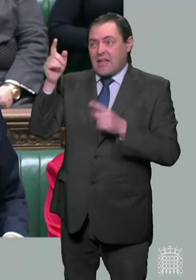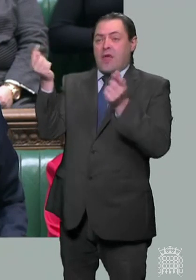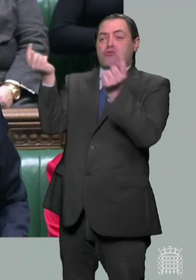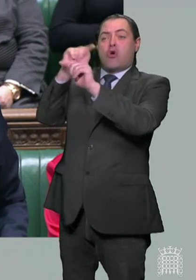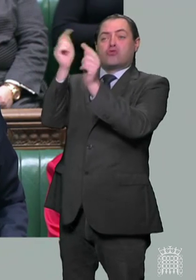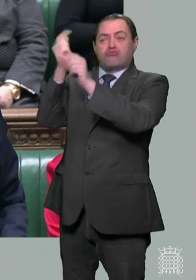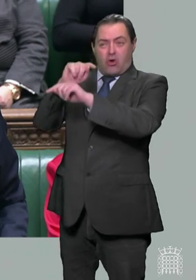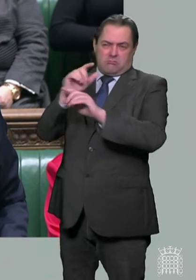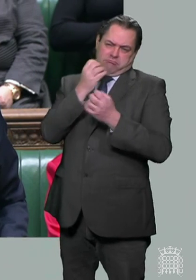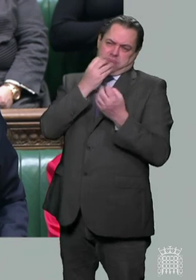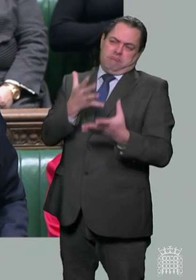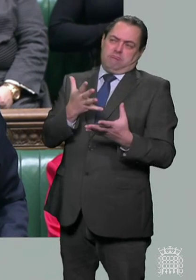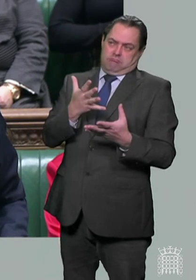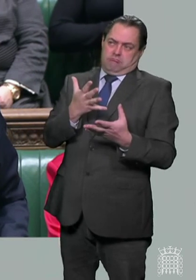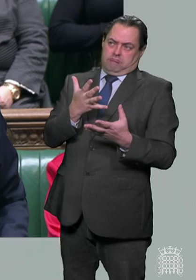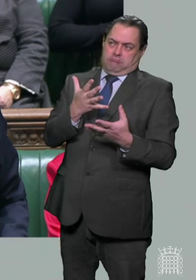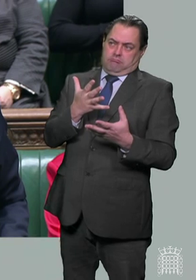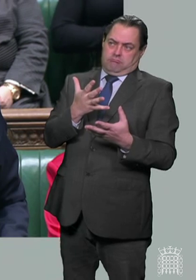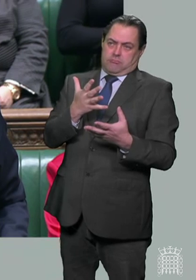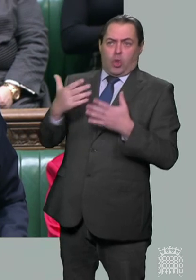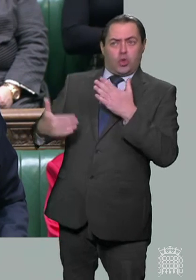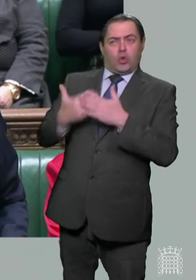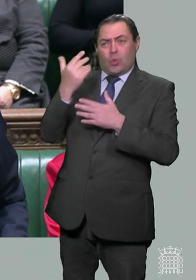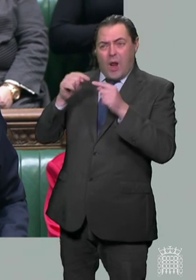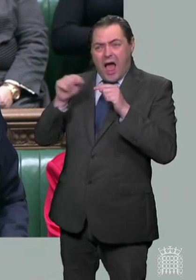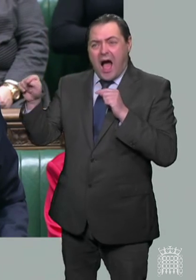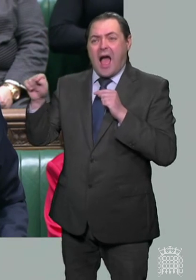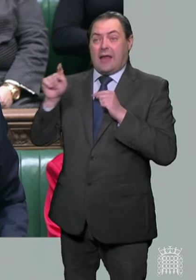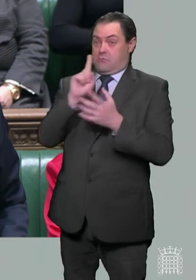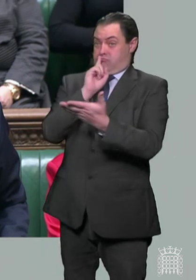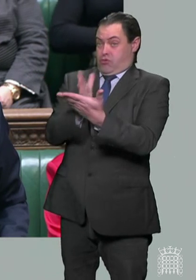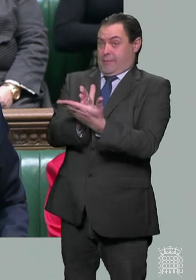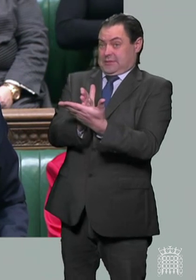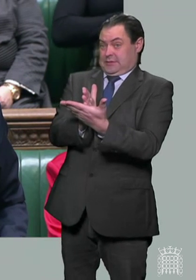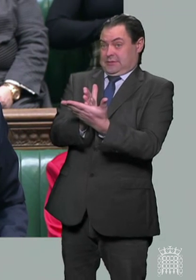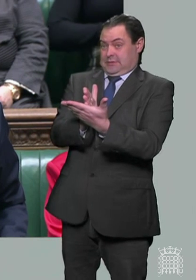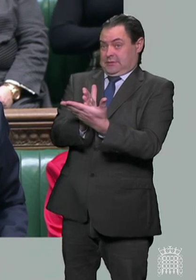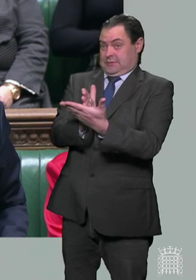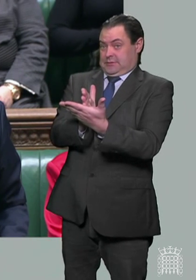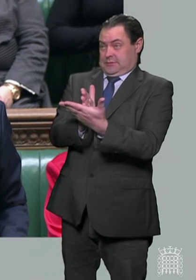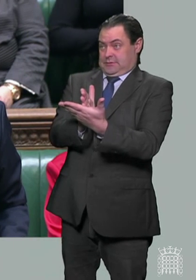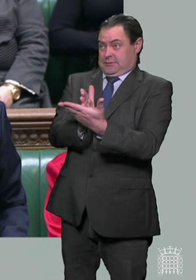A Crossrail for the north; an entirely new line—that is the promise.